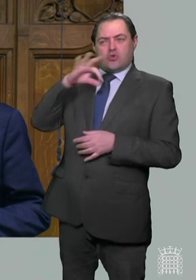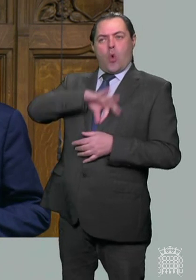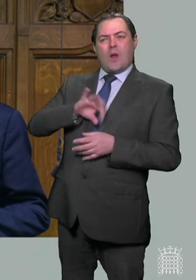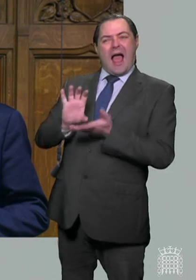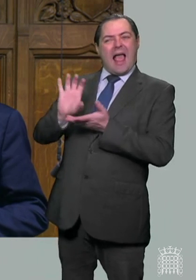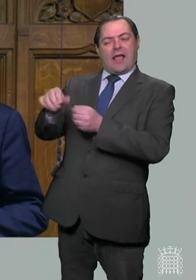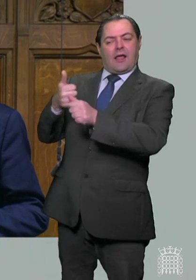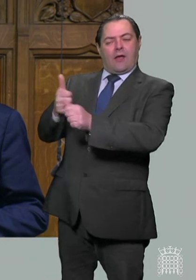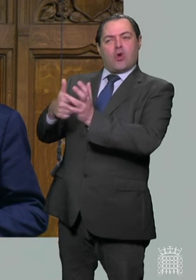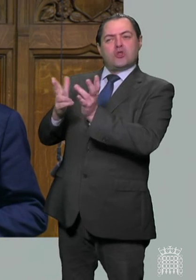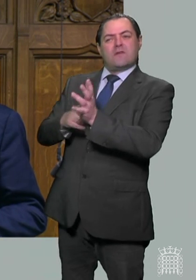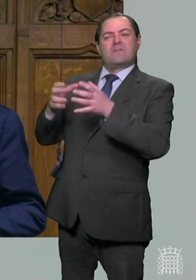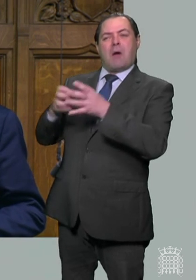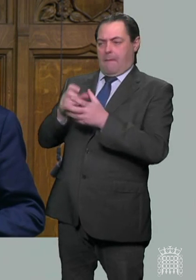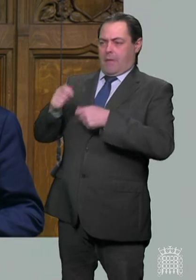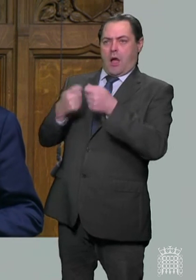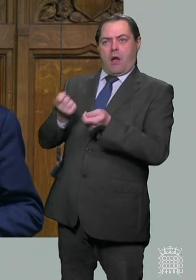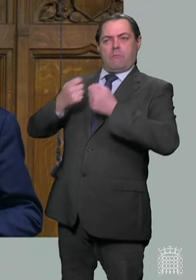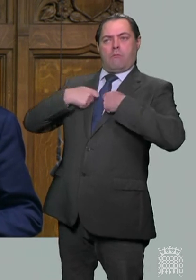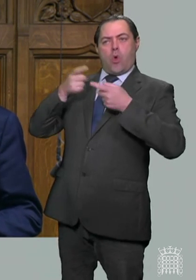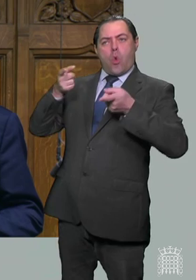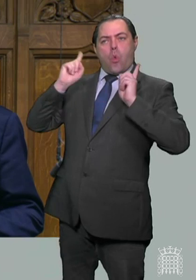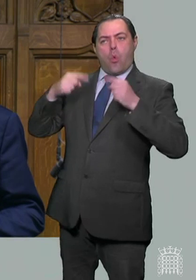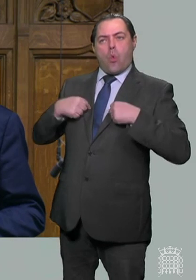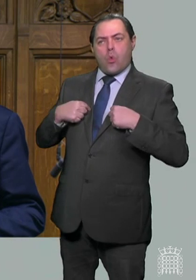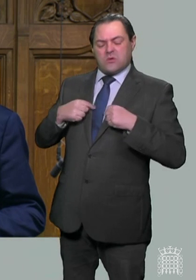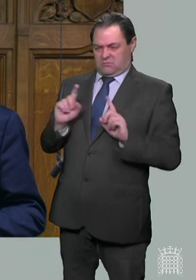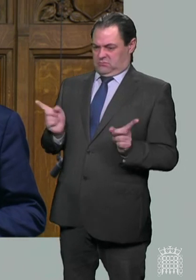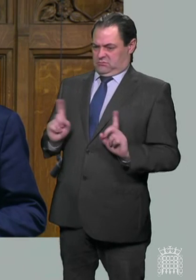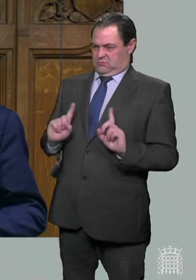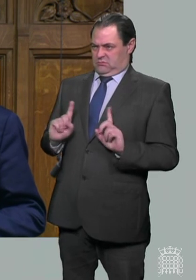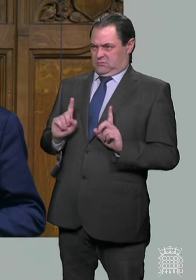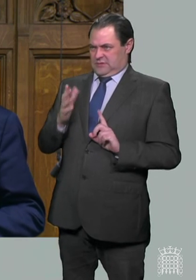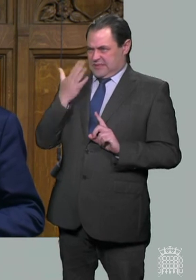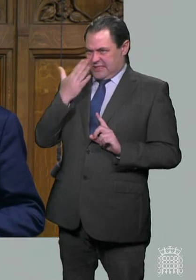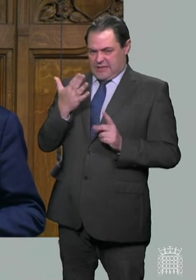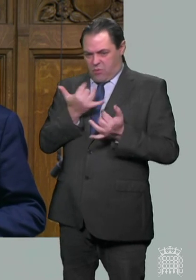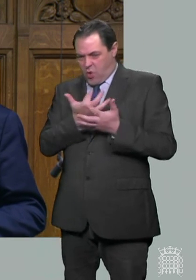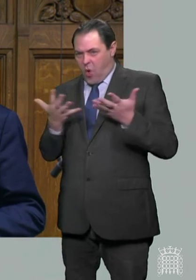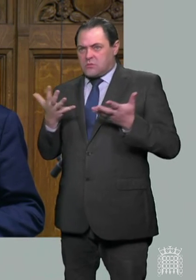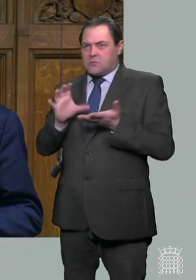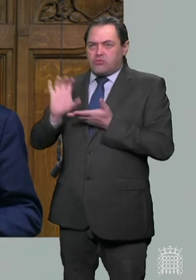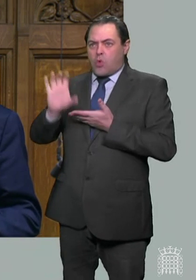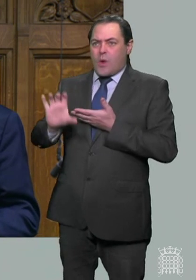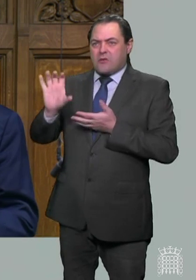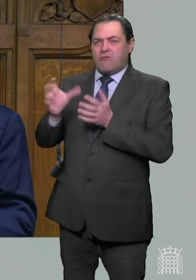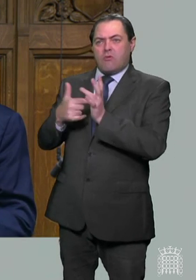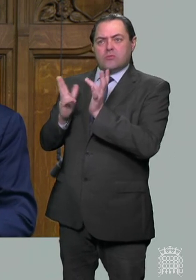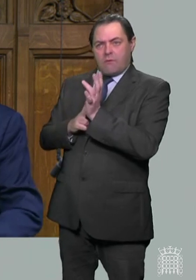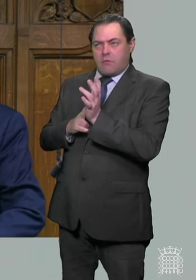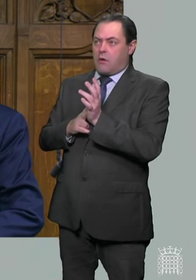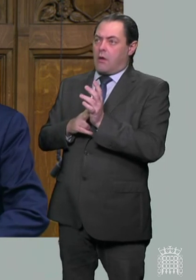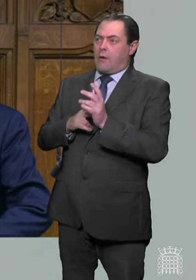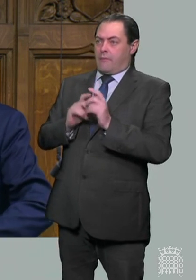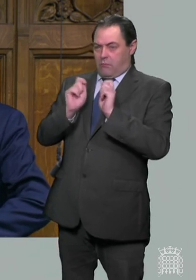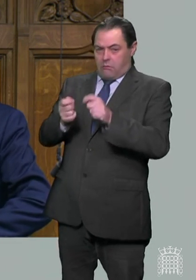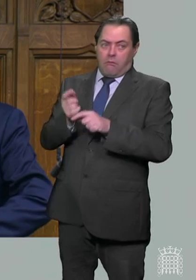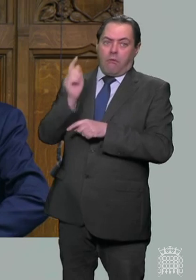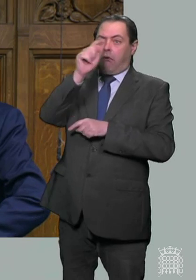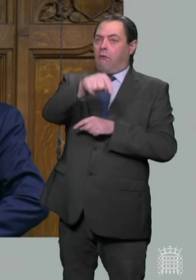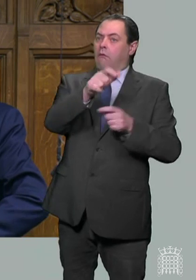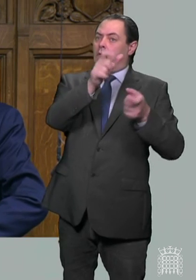The honourable Member for Na h-Eileanan an Iar will publish a Bill later today that will prohibit large party donors from being nominated to the other place for a period of five years.